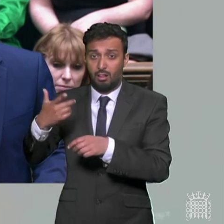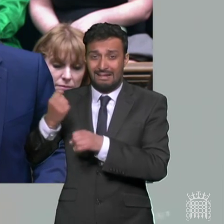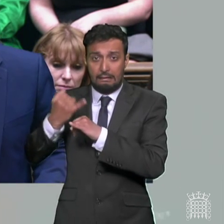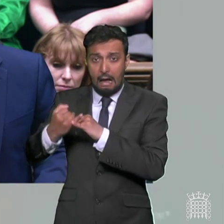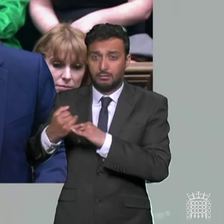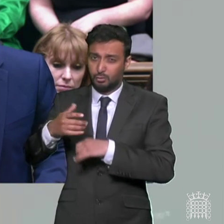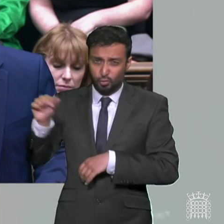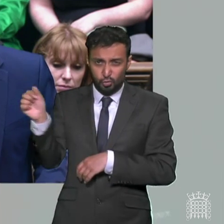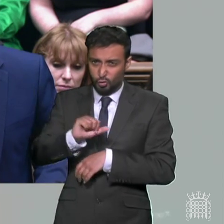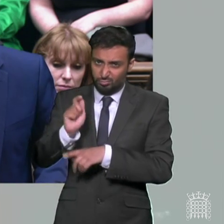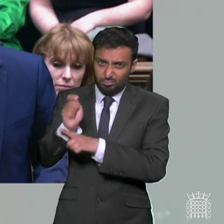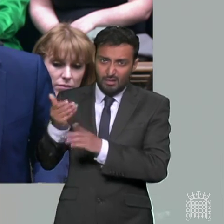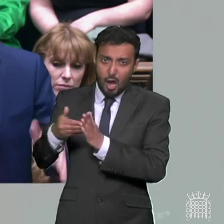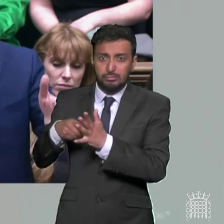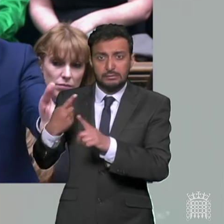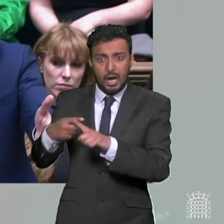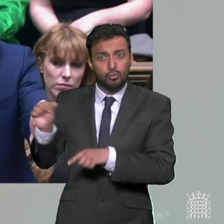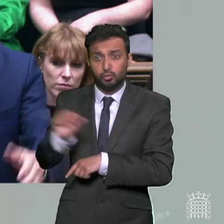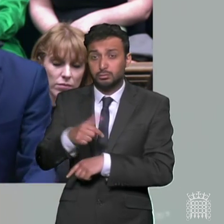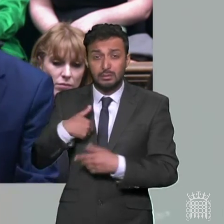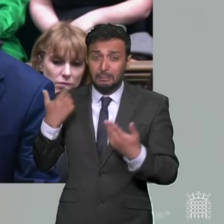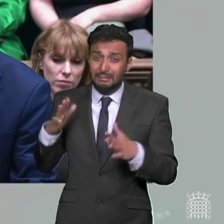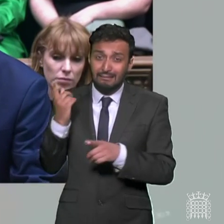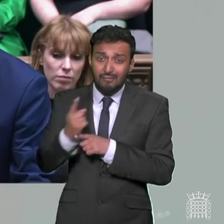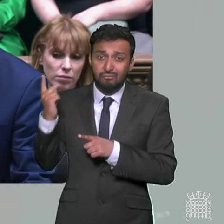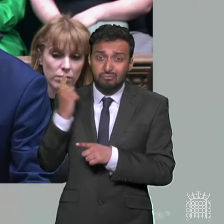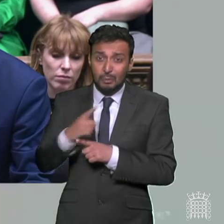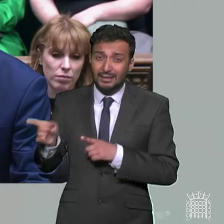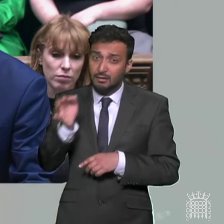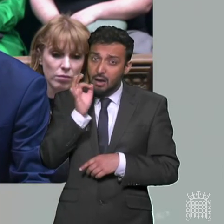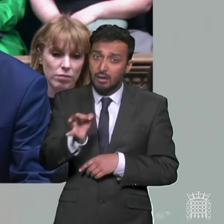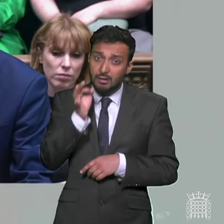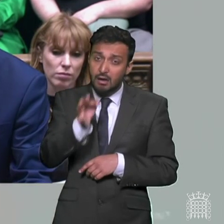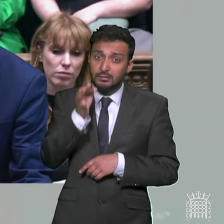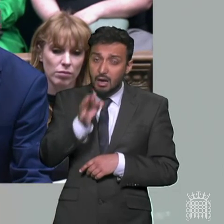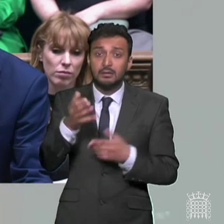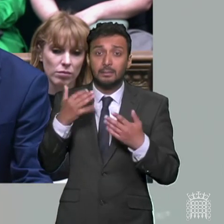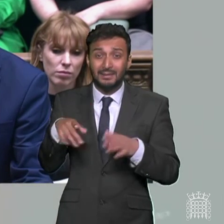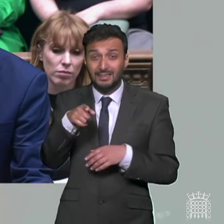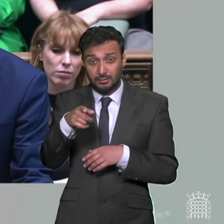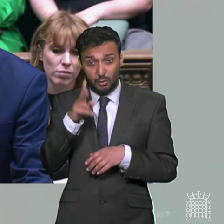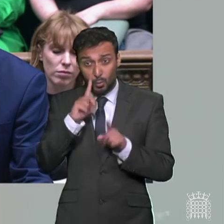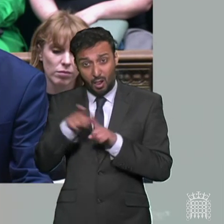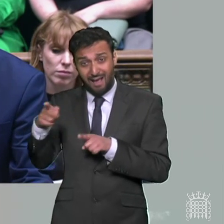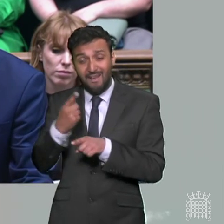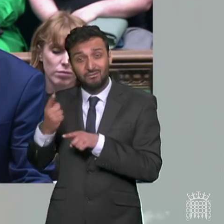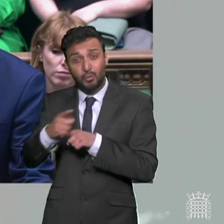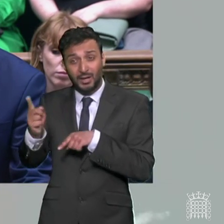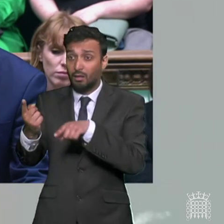I have raised it week in, week out, and every week he has a new reason for not doing it.